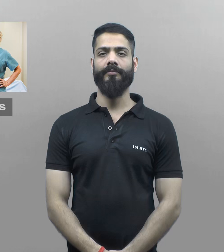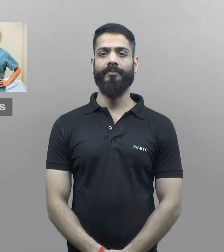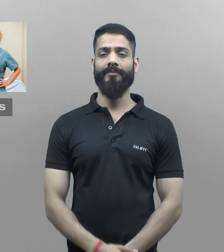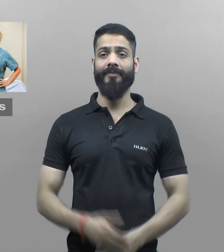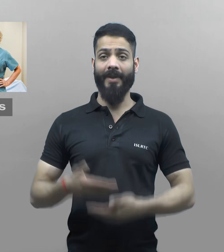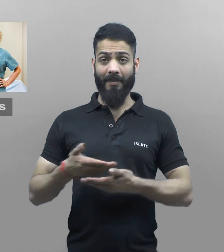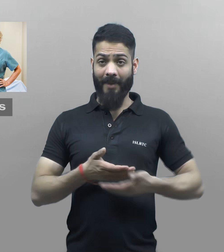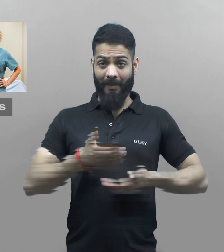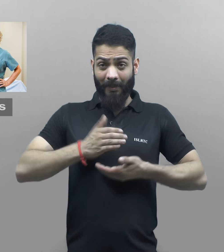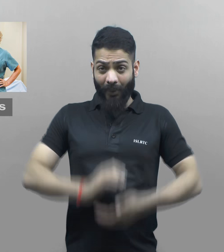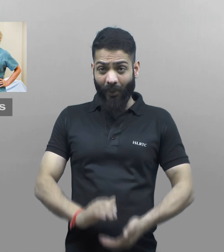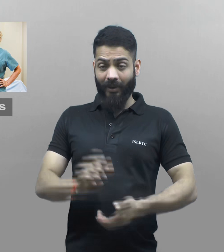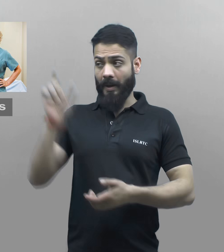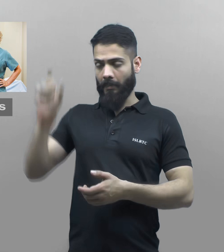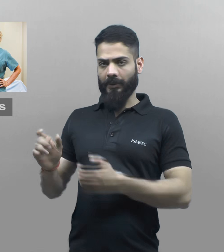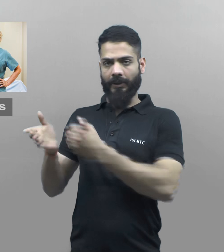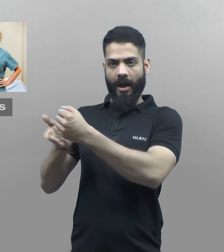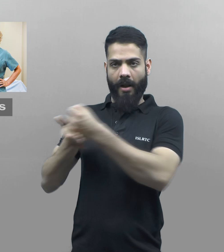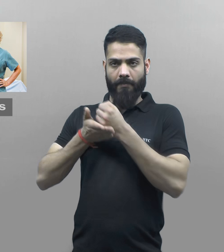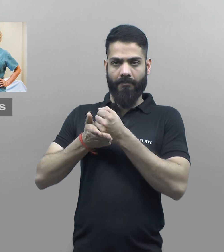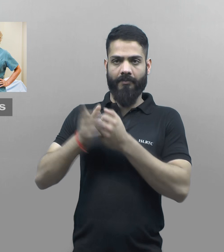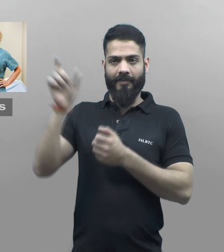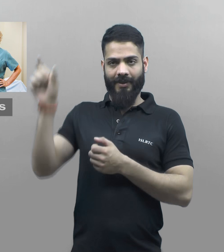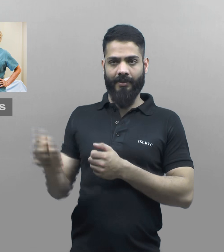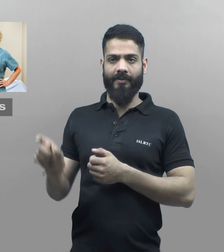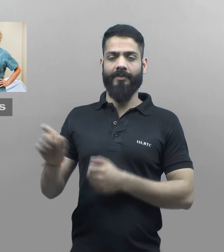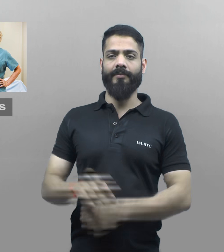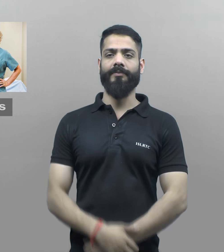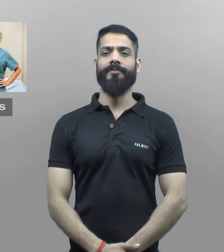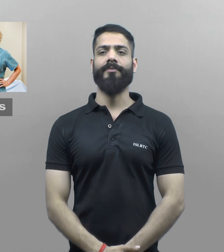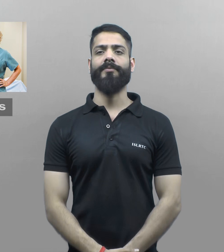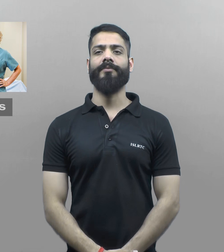Midwives